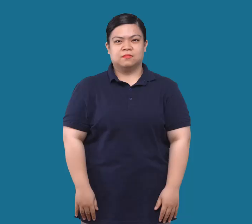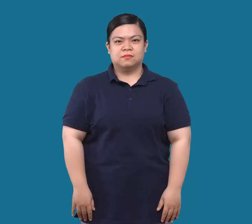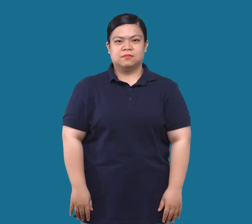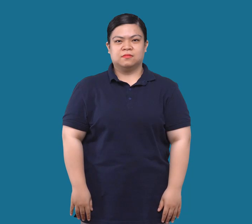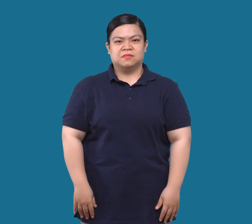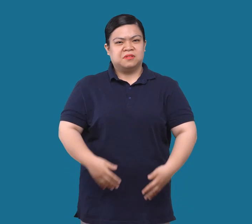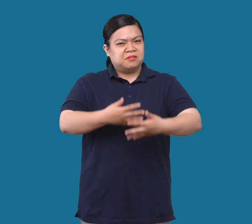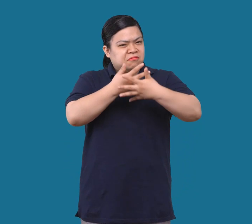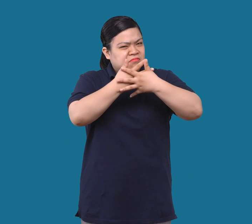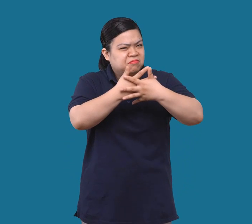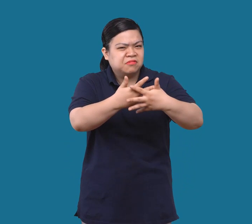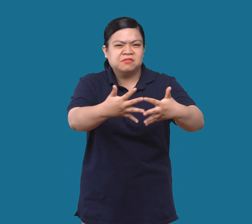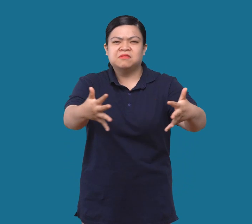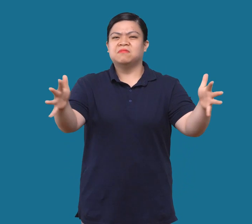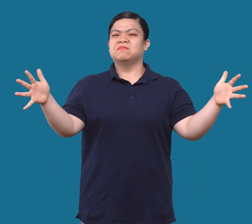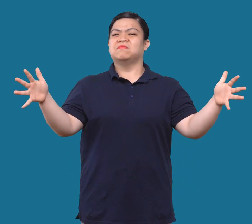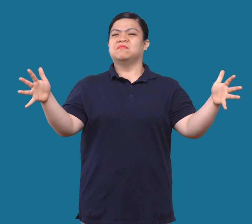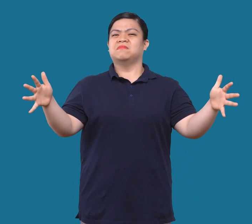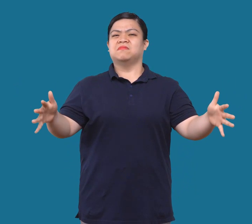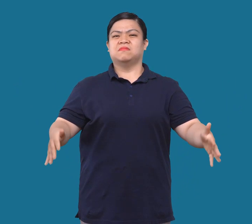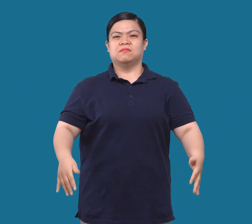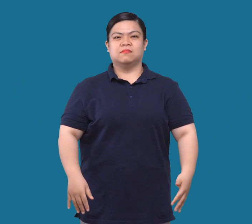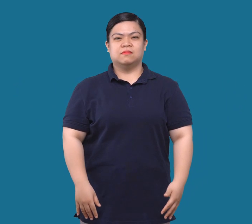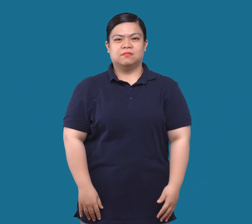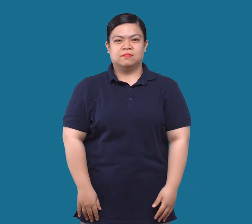rộng lớn